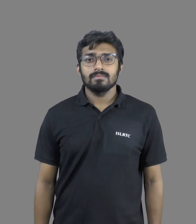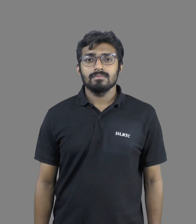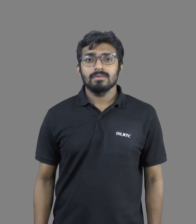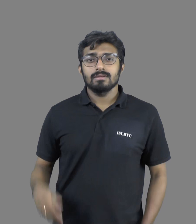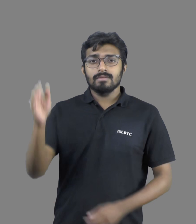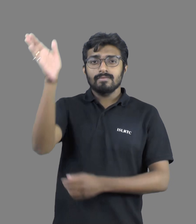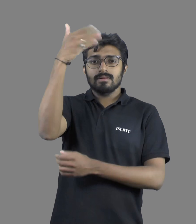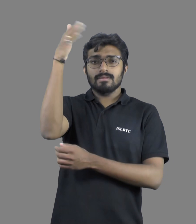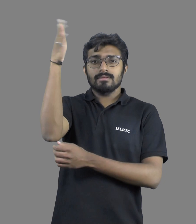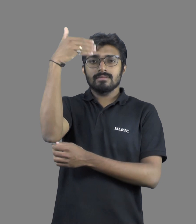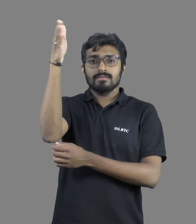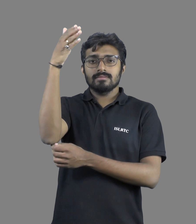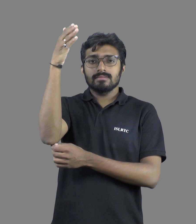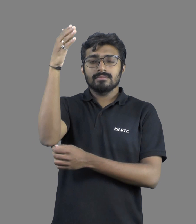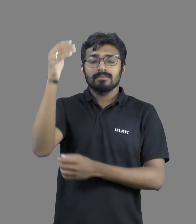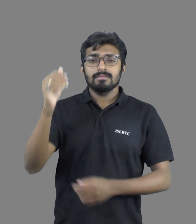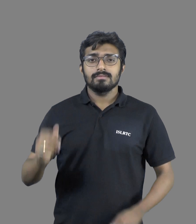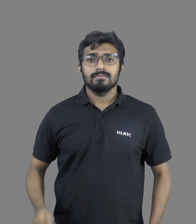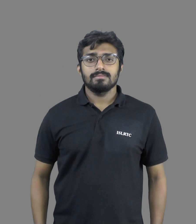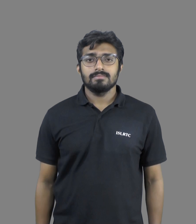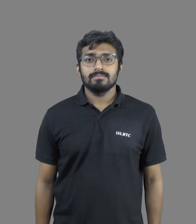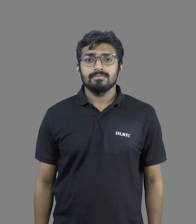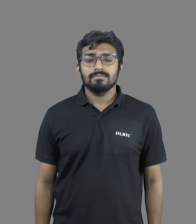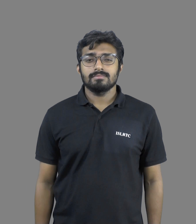Flag